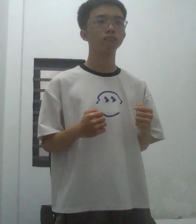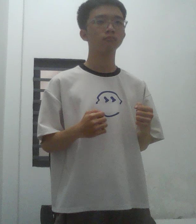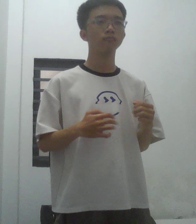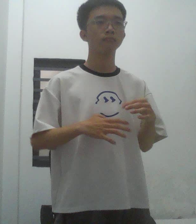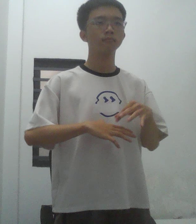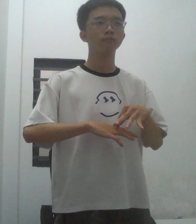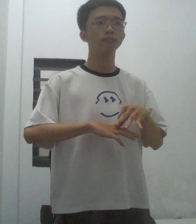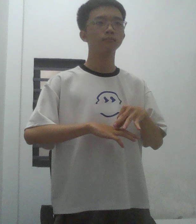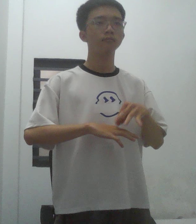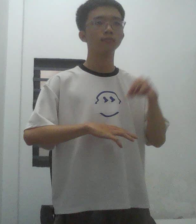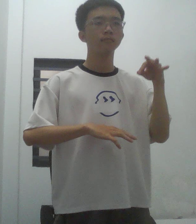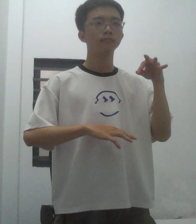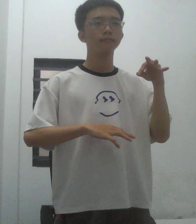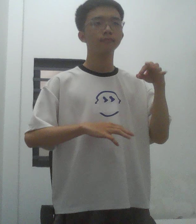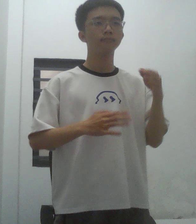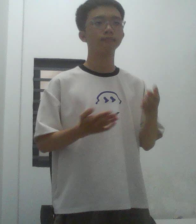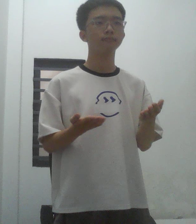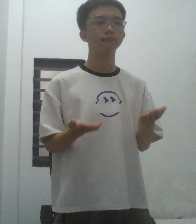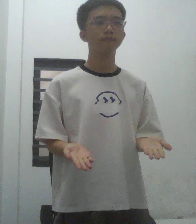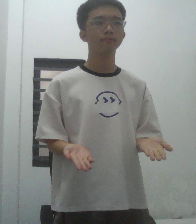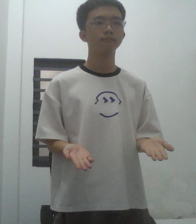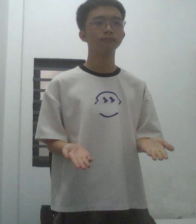tuan nay